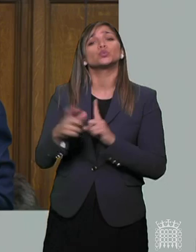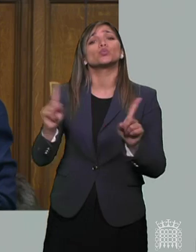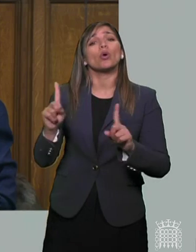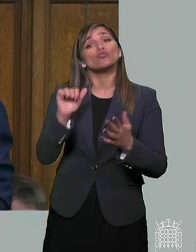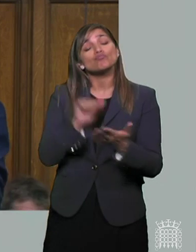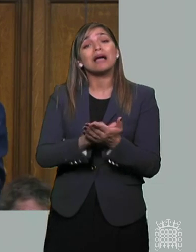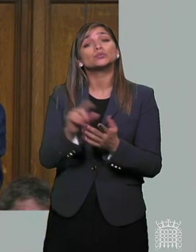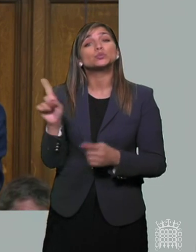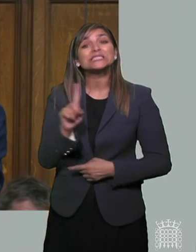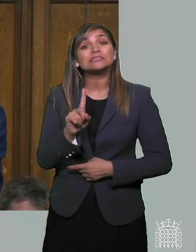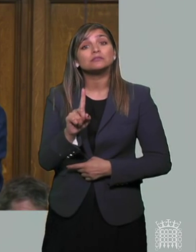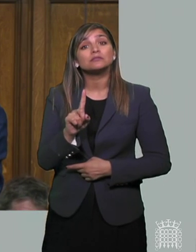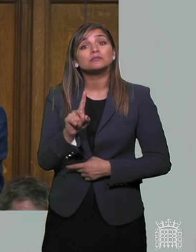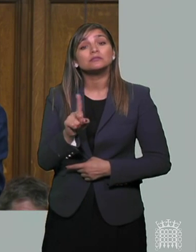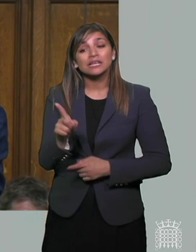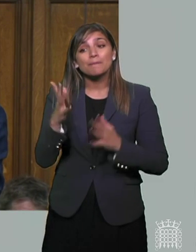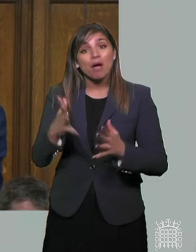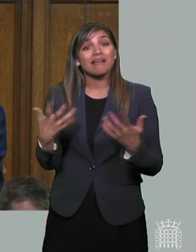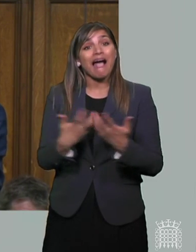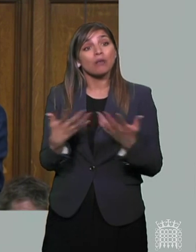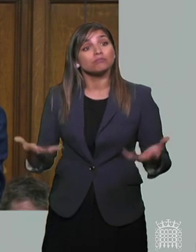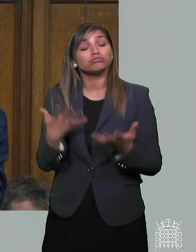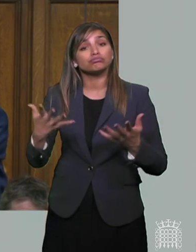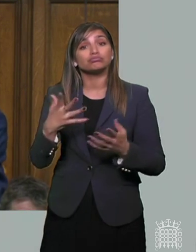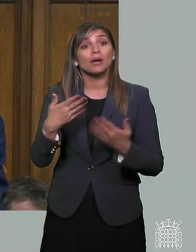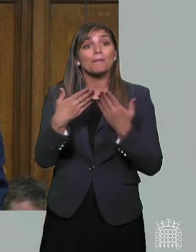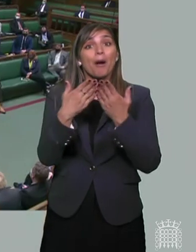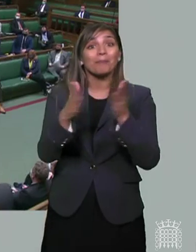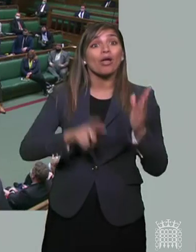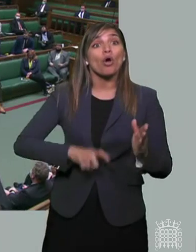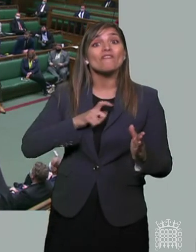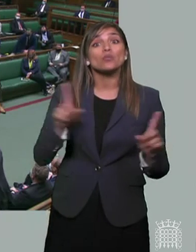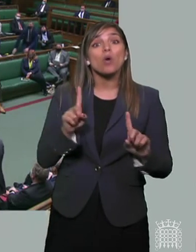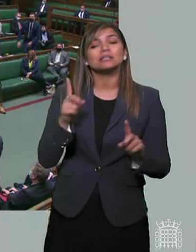it is now time for him to do the right thing, the only thing left to him to restore public confidence, and resign.